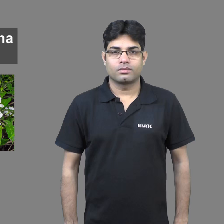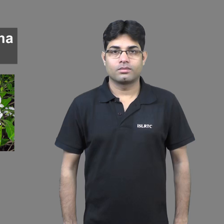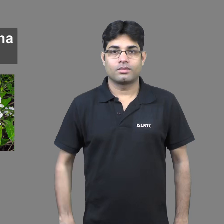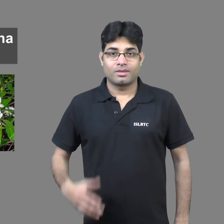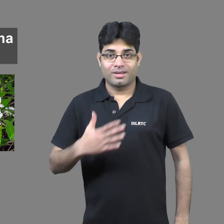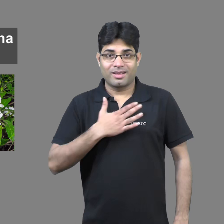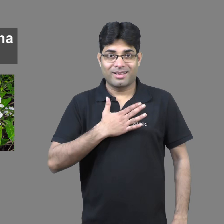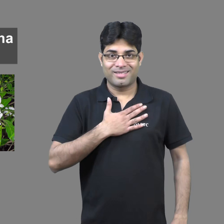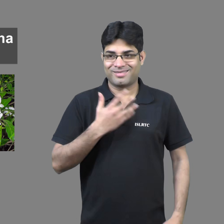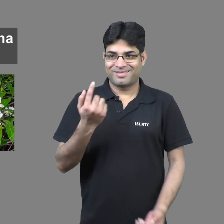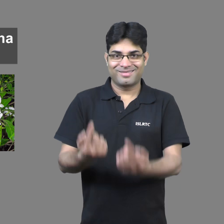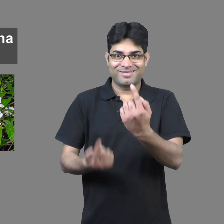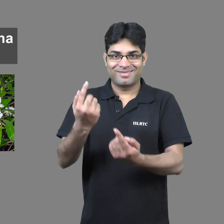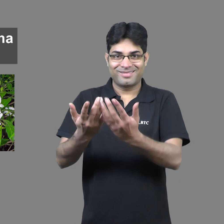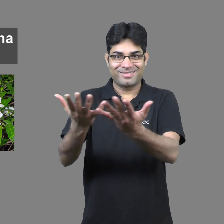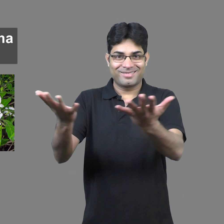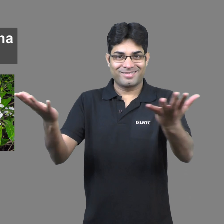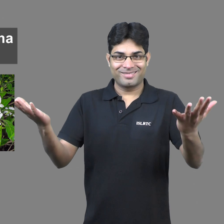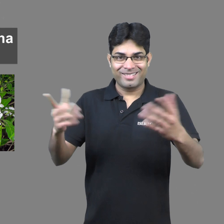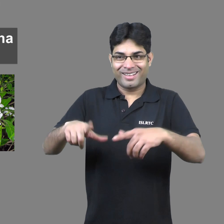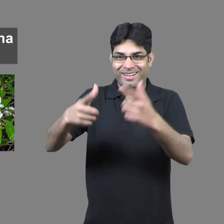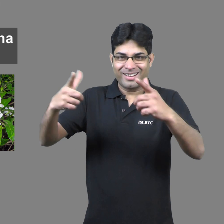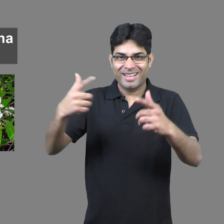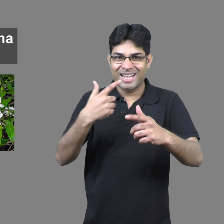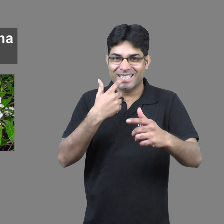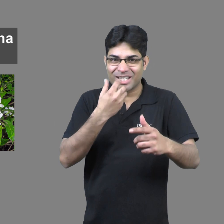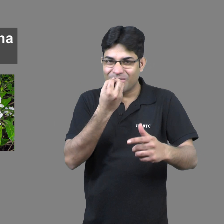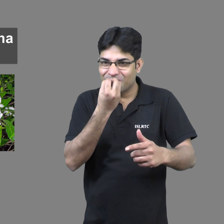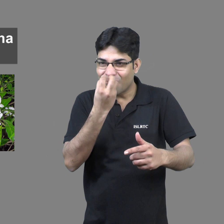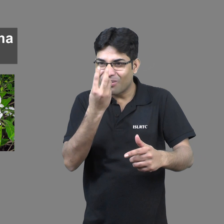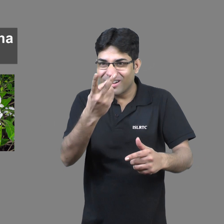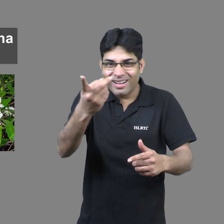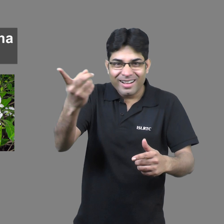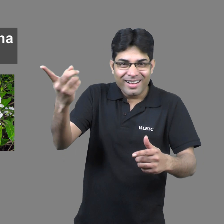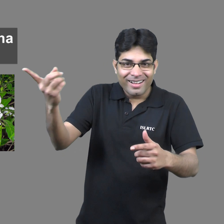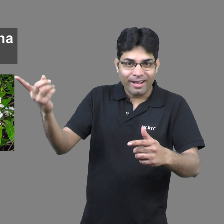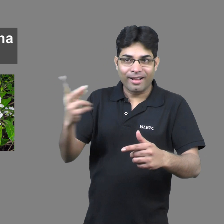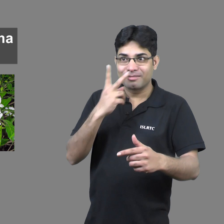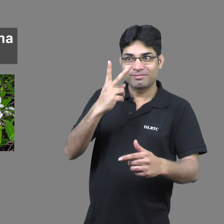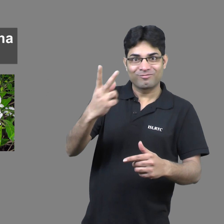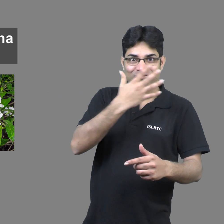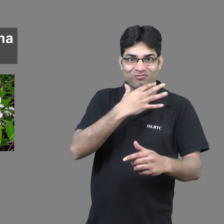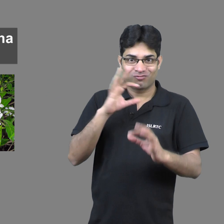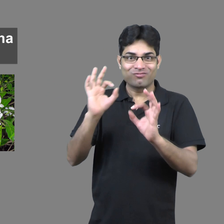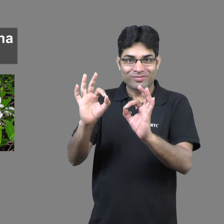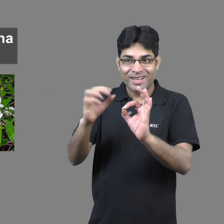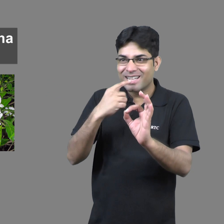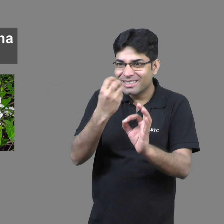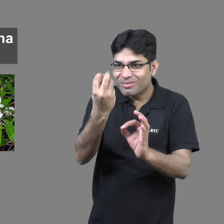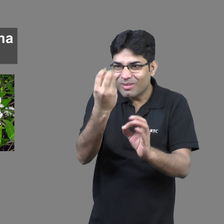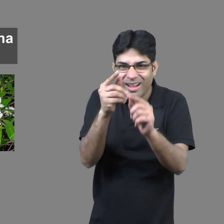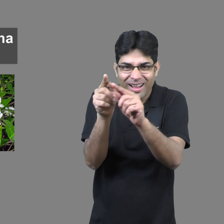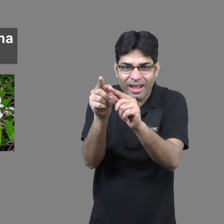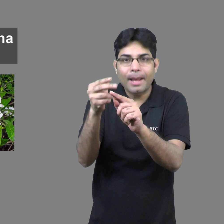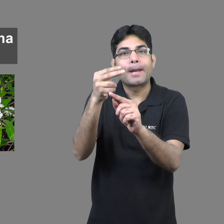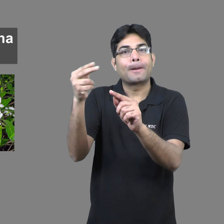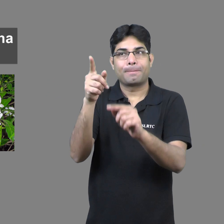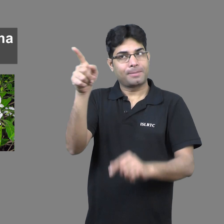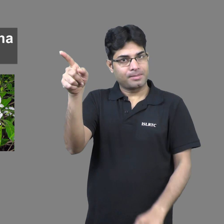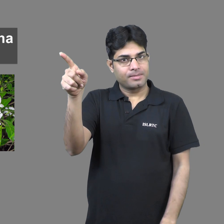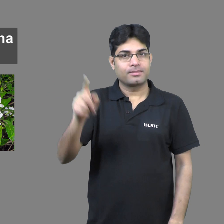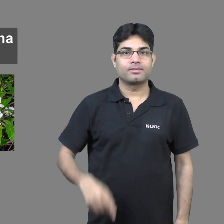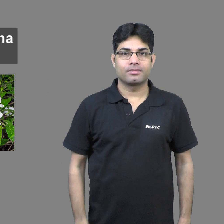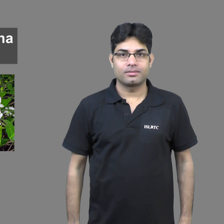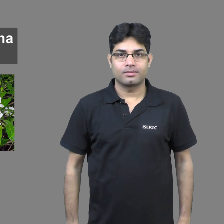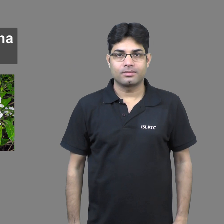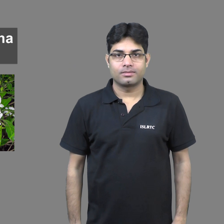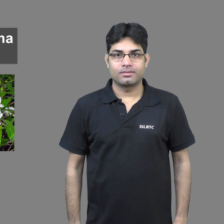Tabernaemontana Coronaria